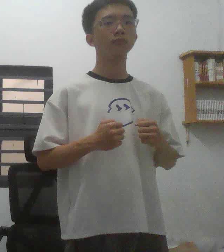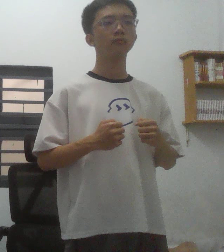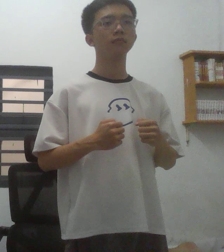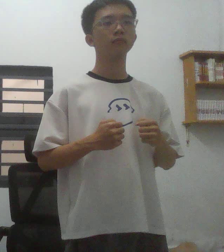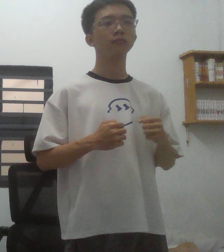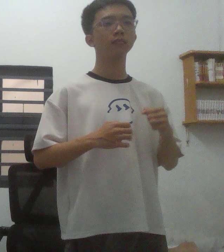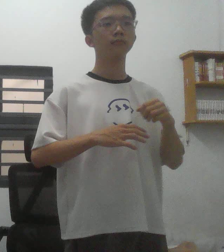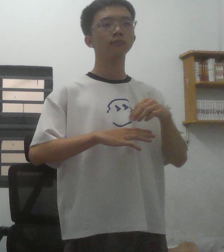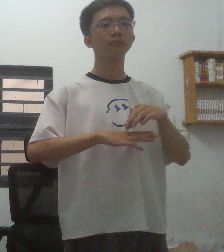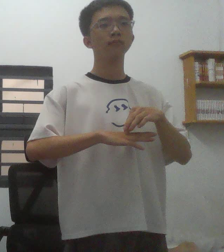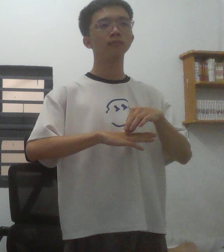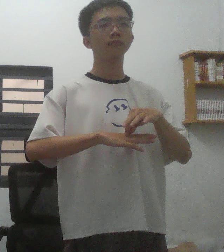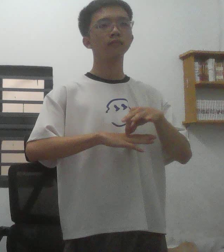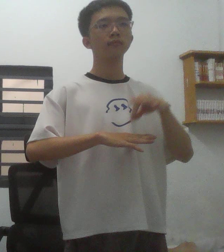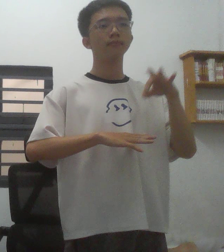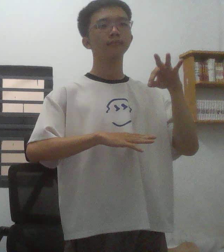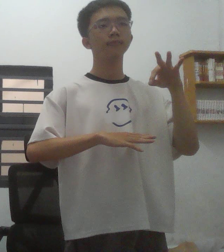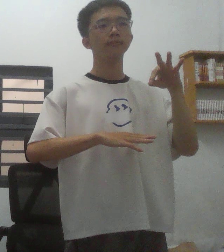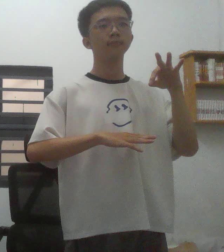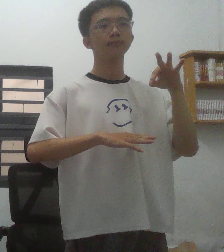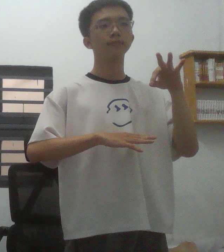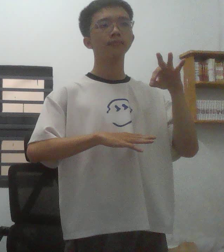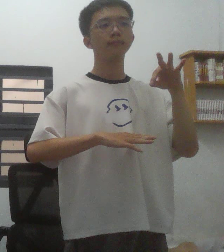tuan